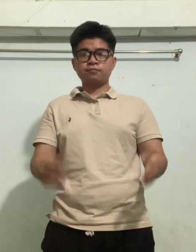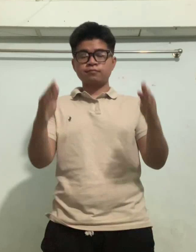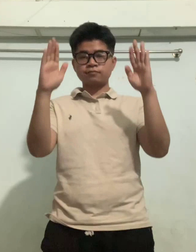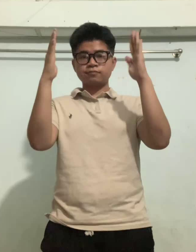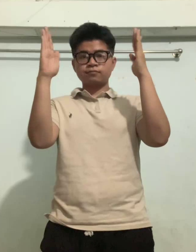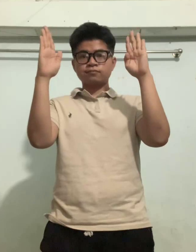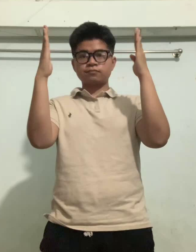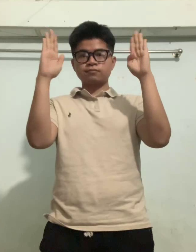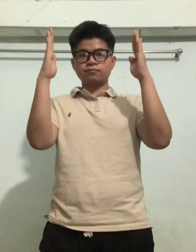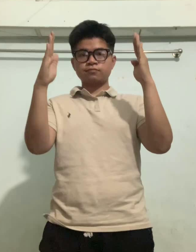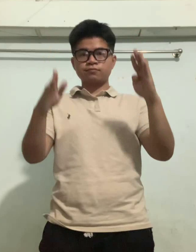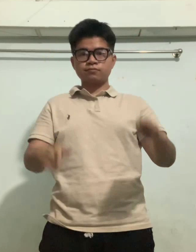vo tay